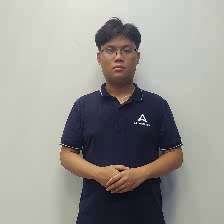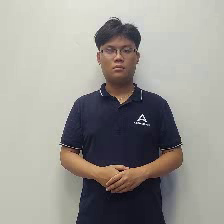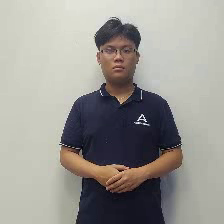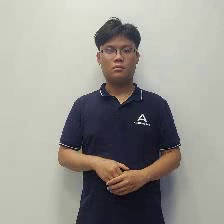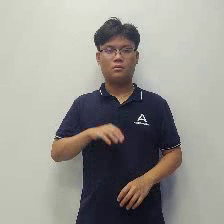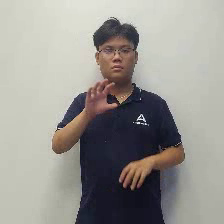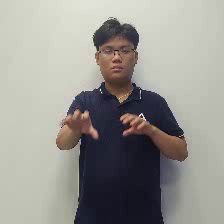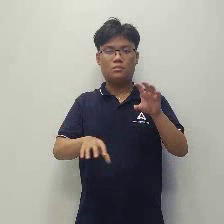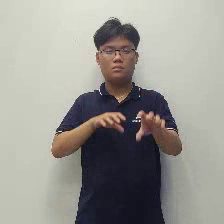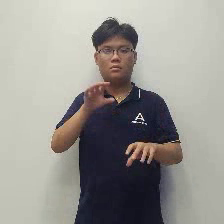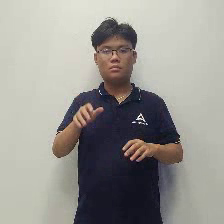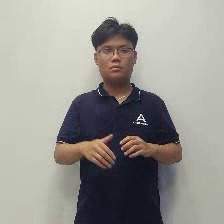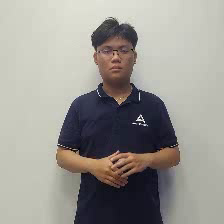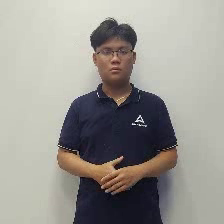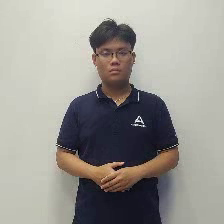Con gấu